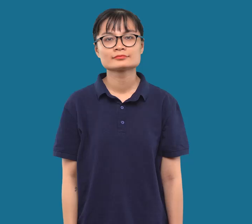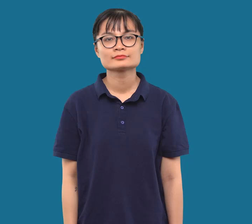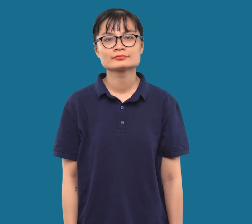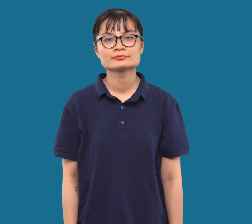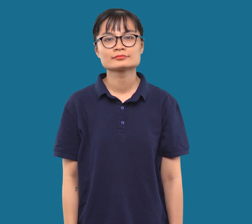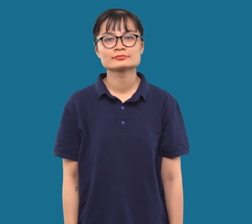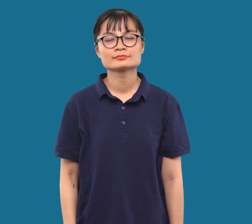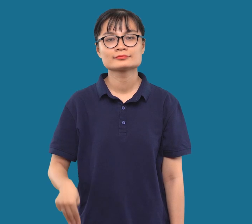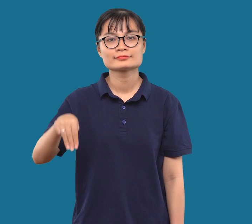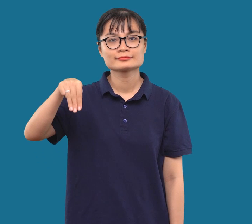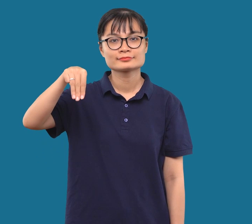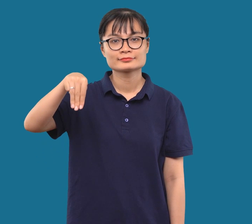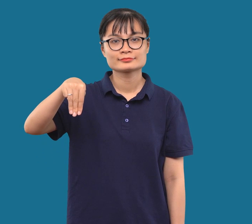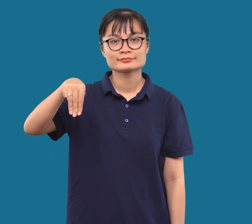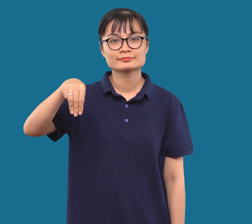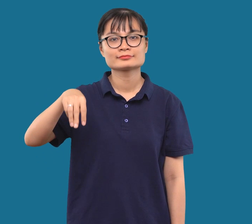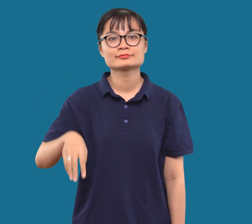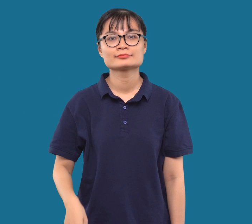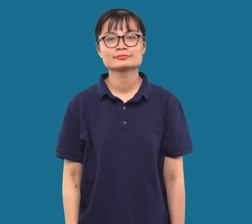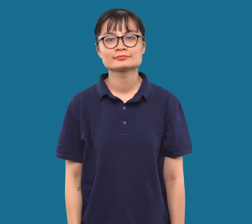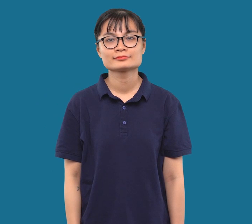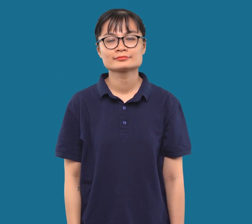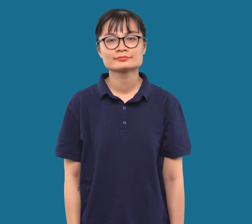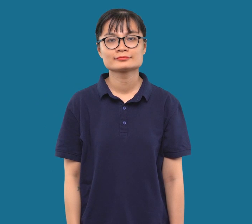m